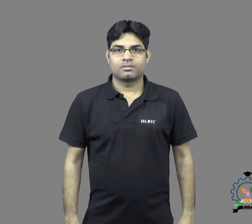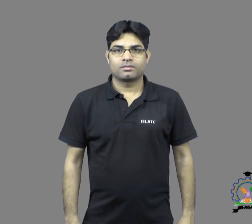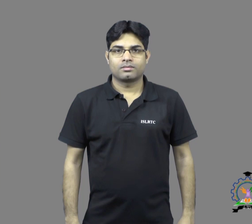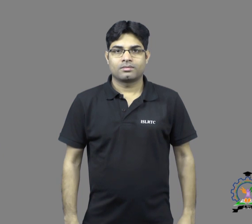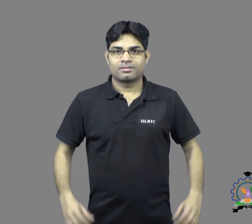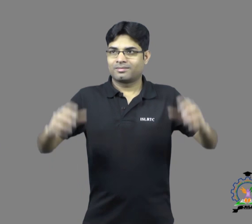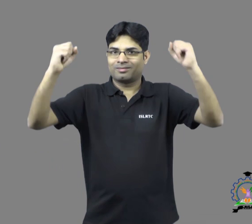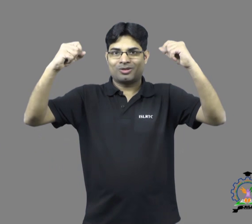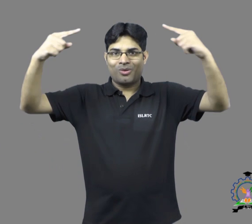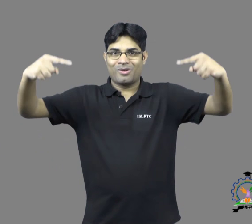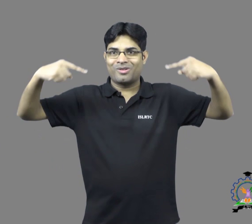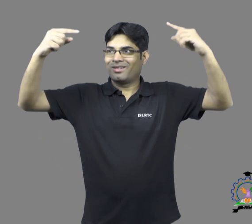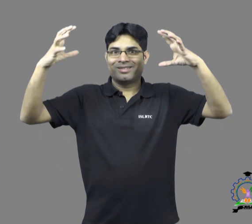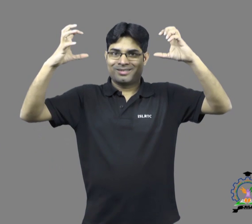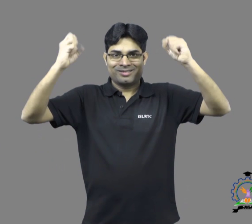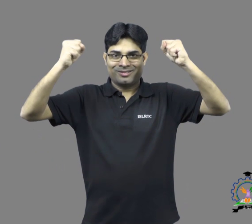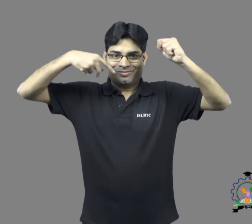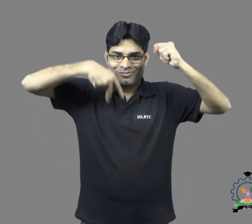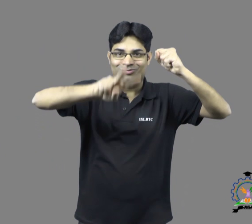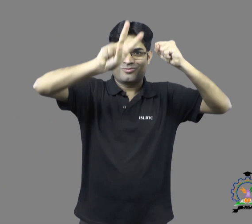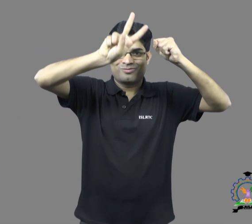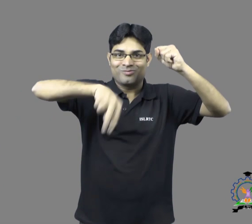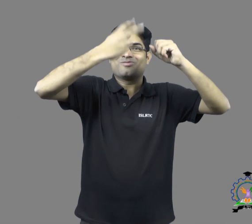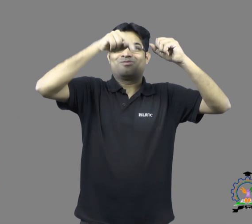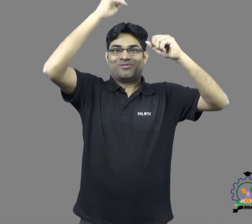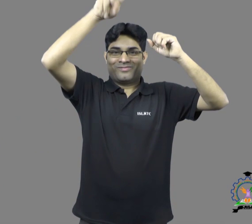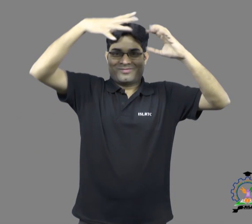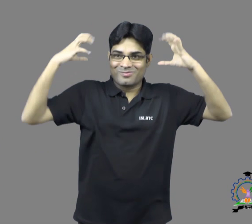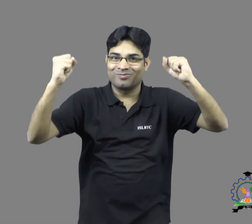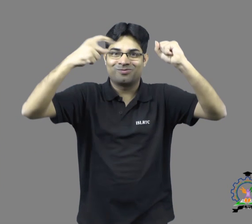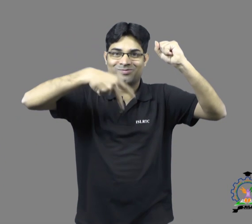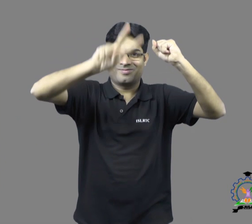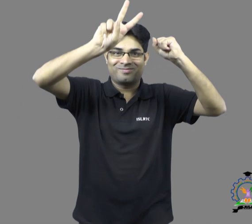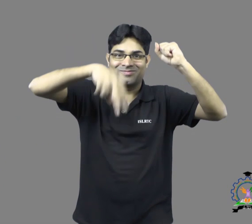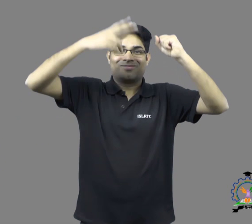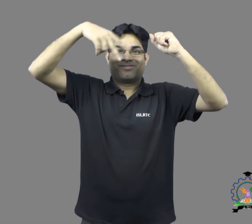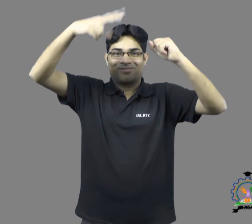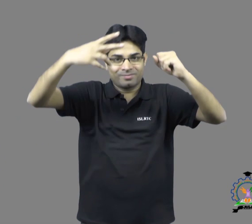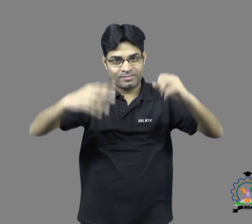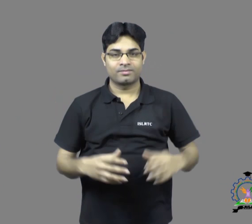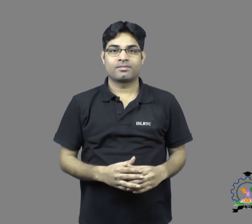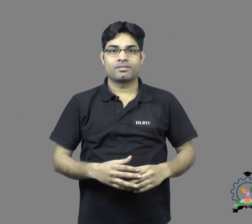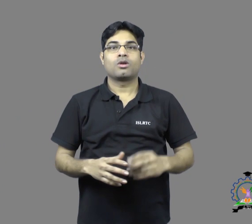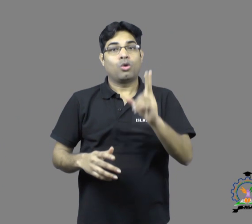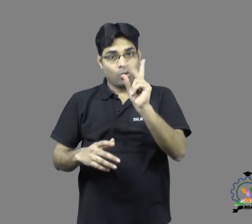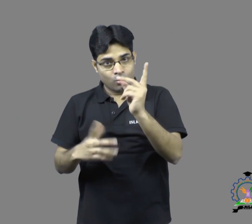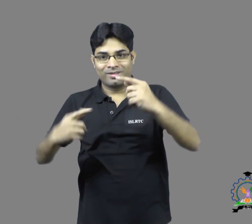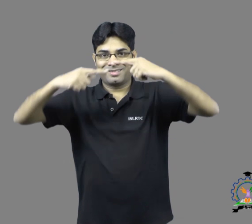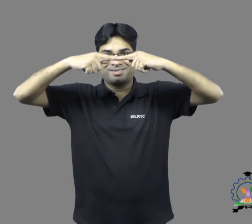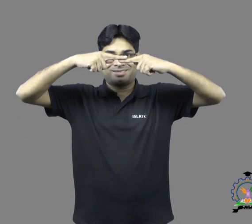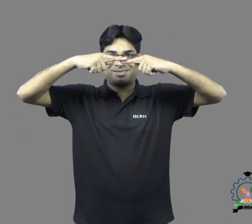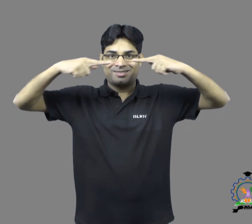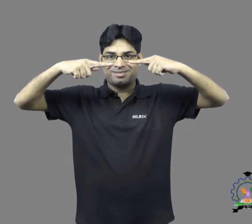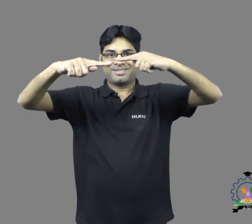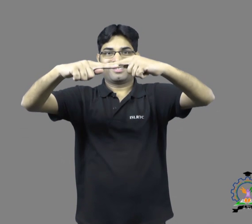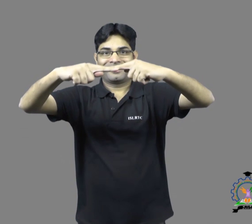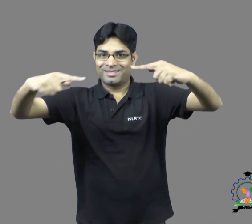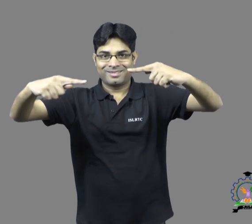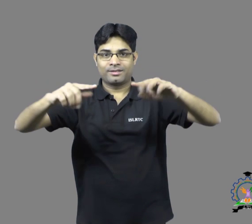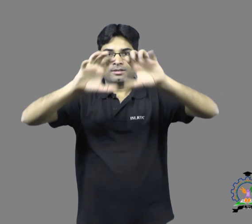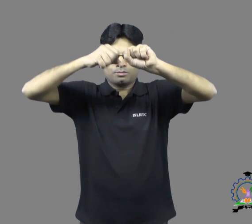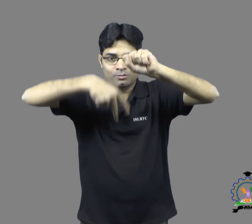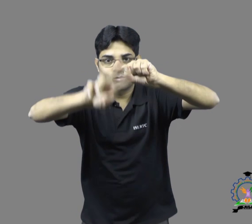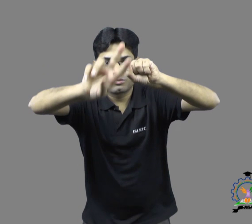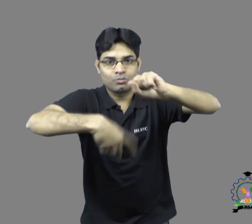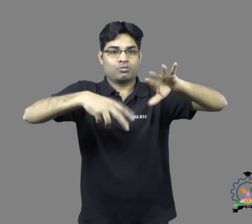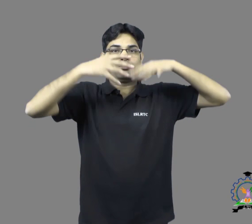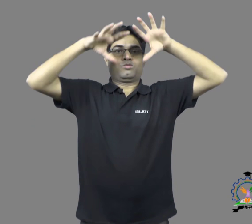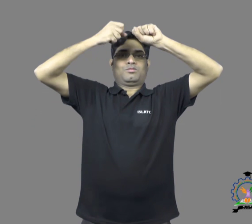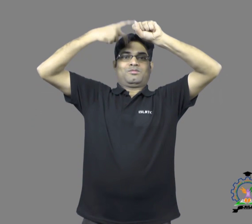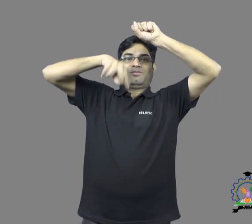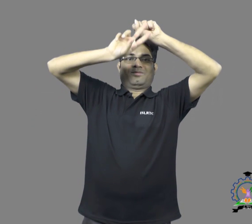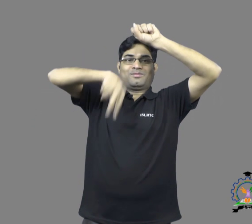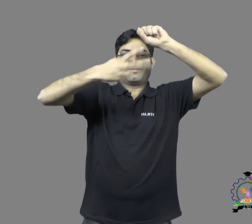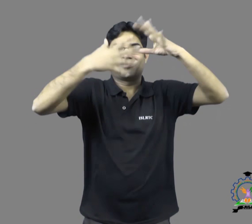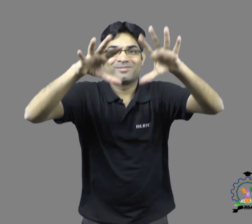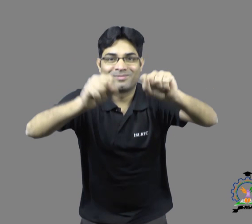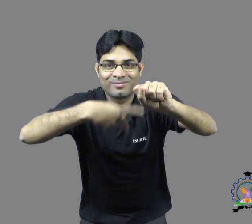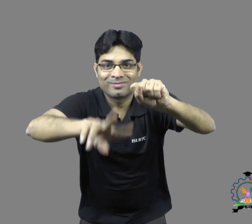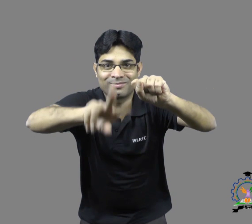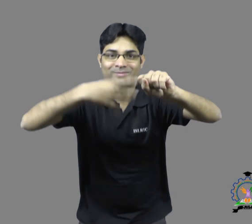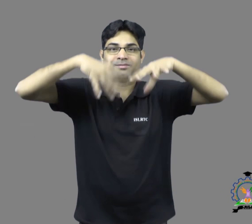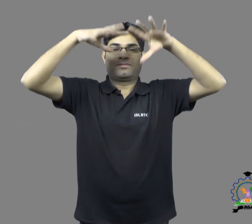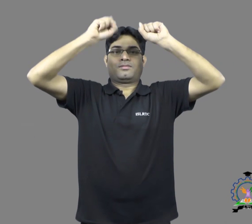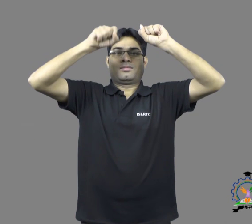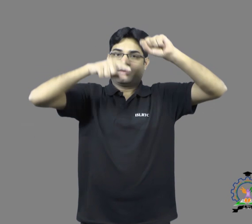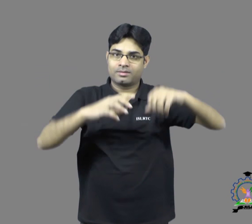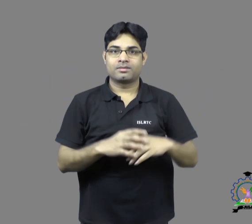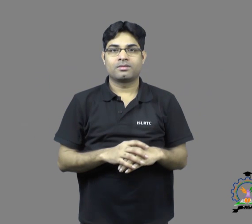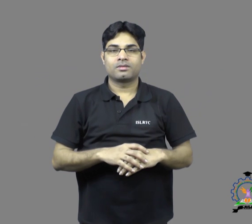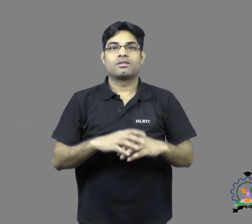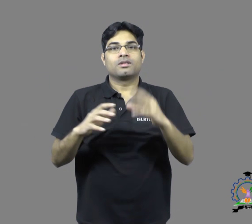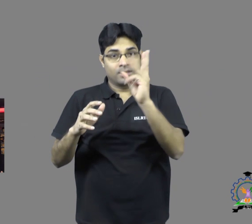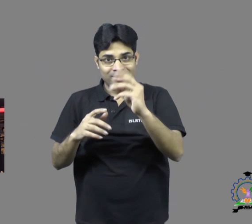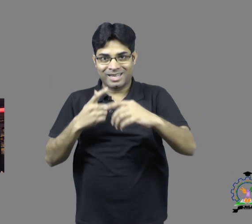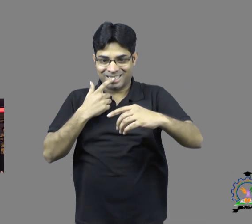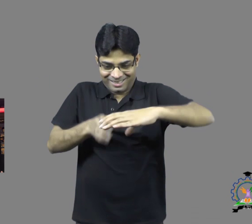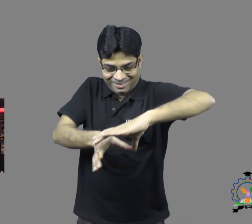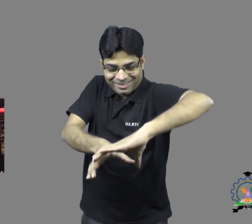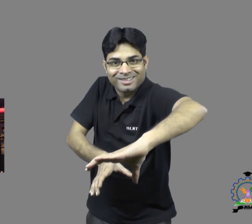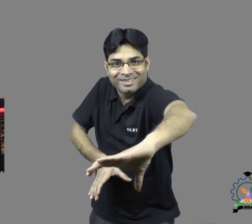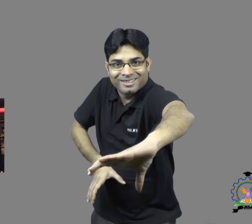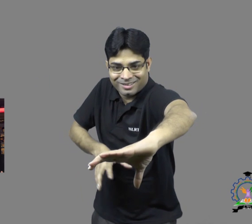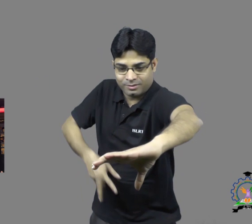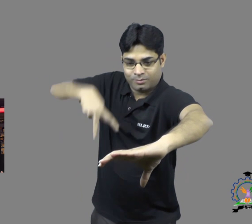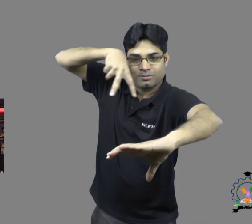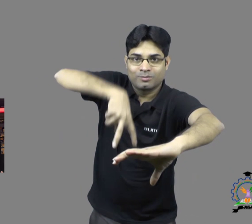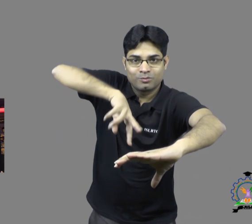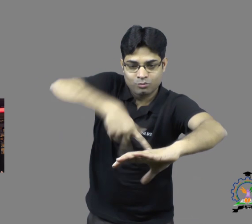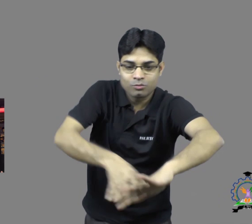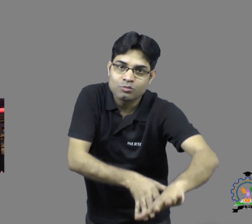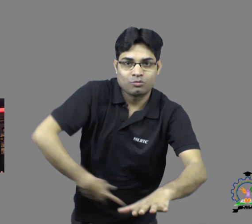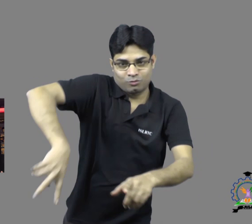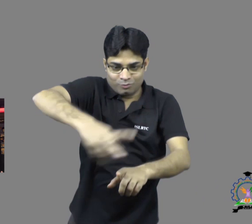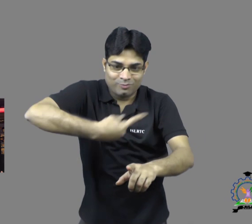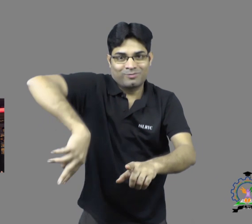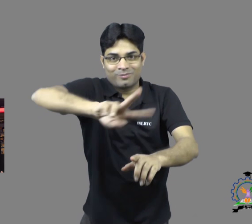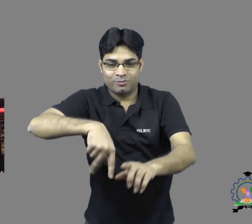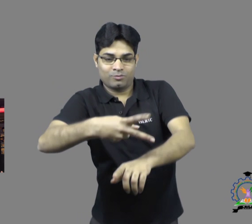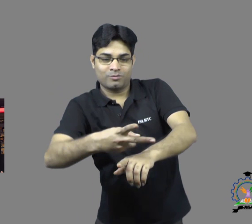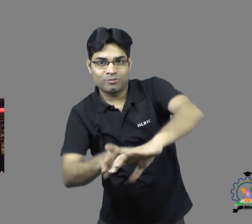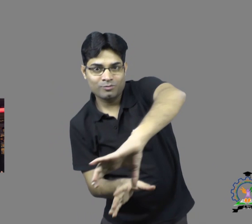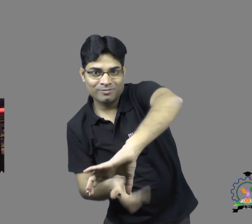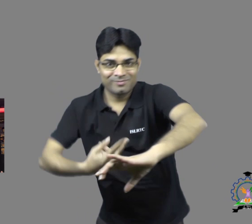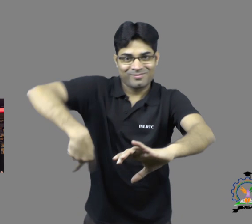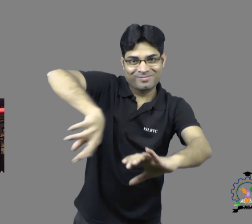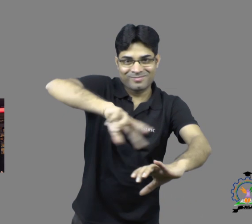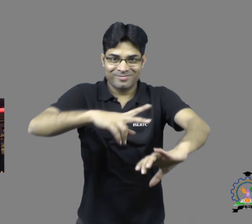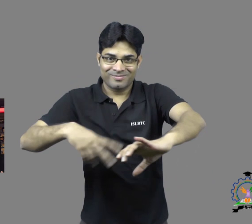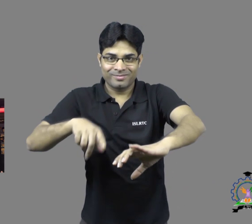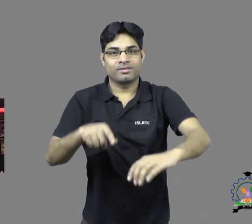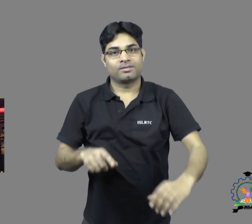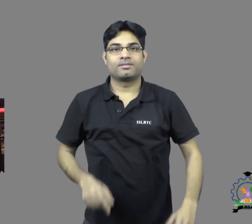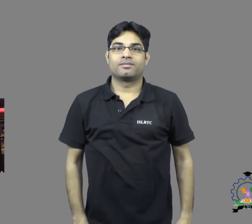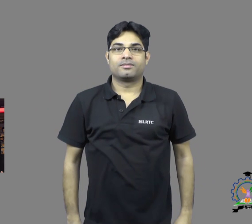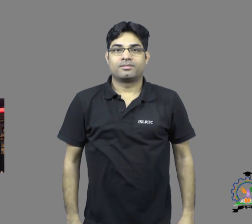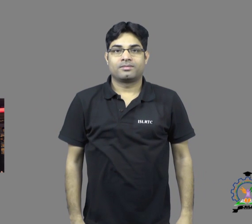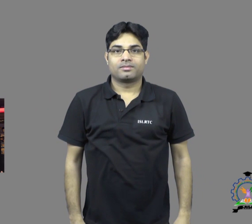Gymnastics (Ring Uneven Bars Balance Beam)